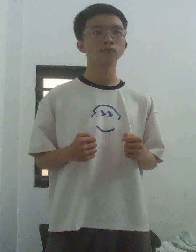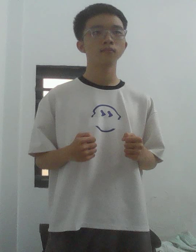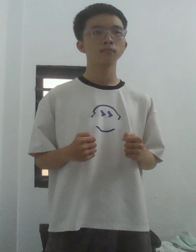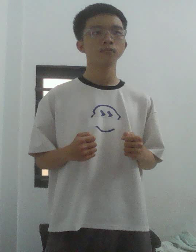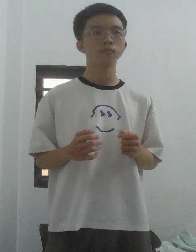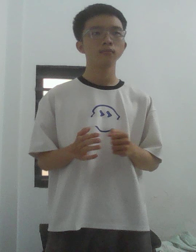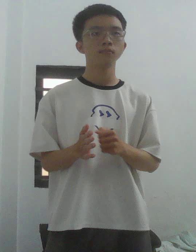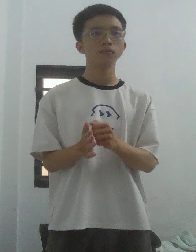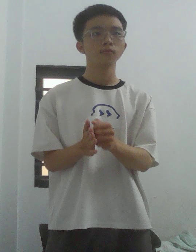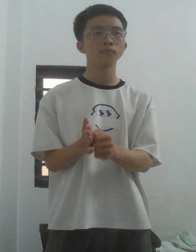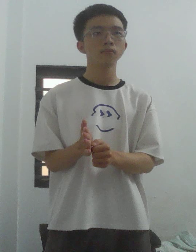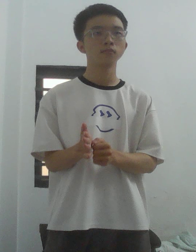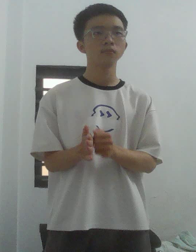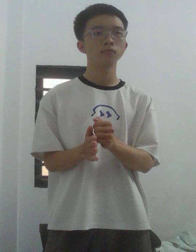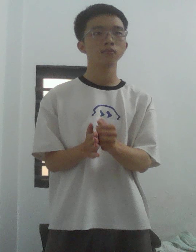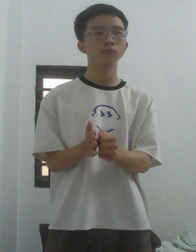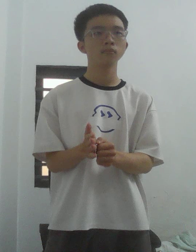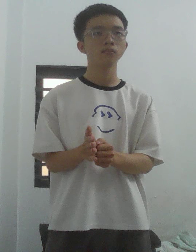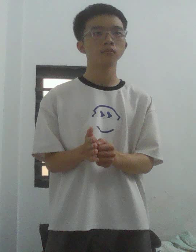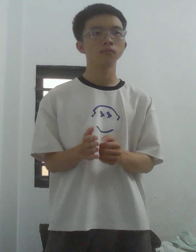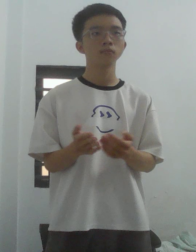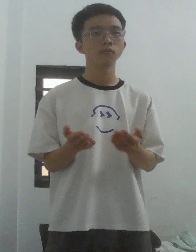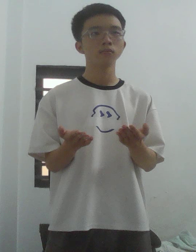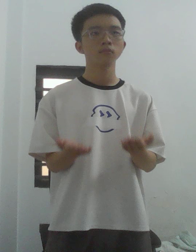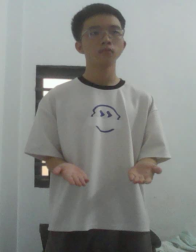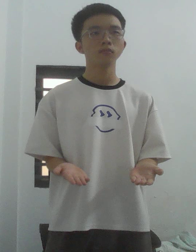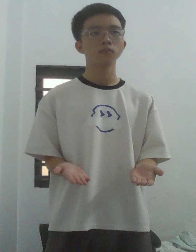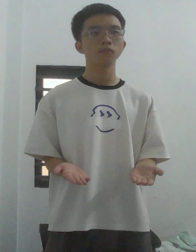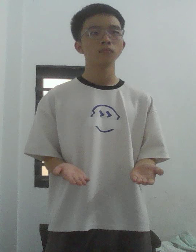thang nay